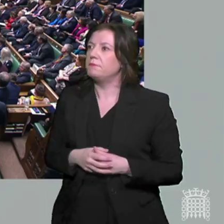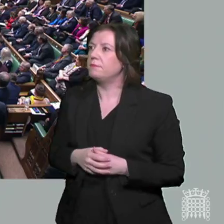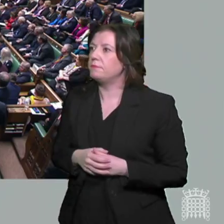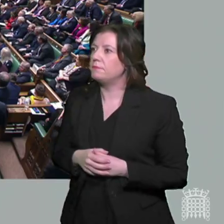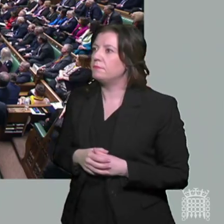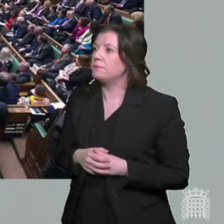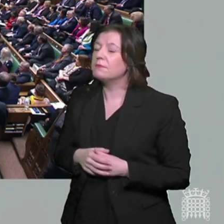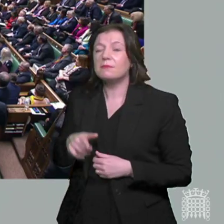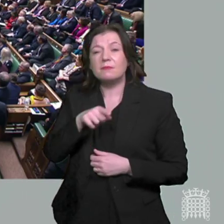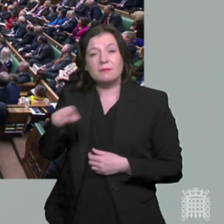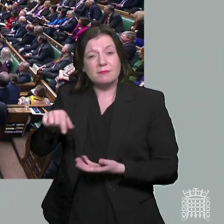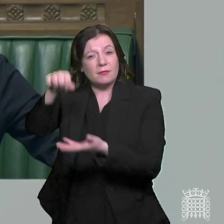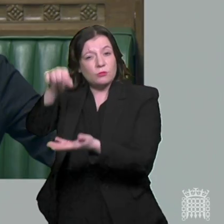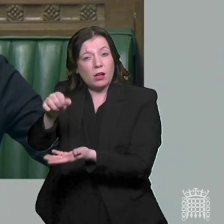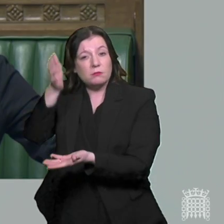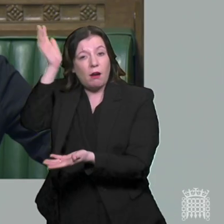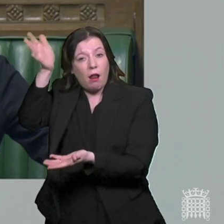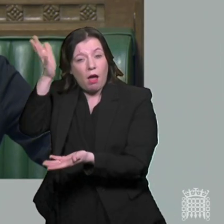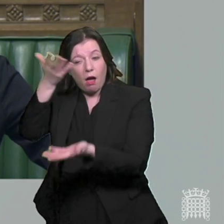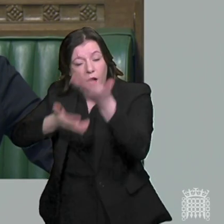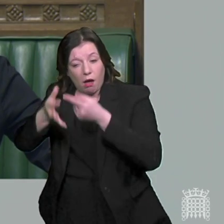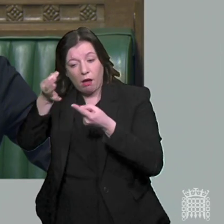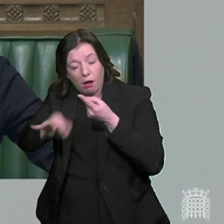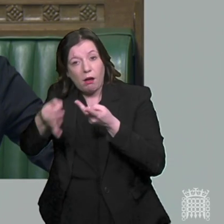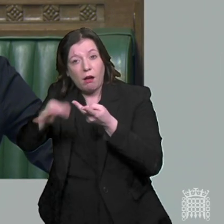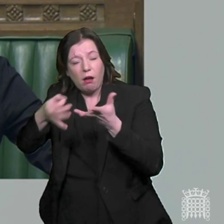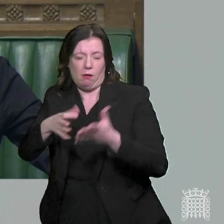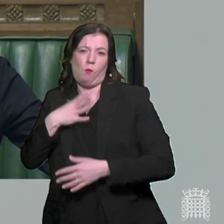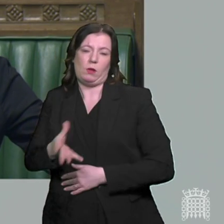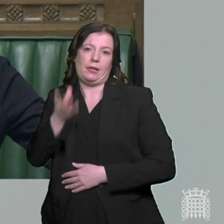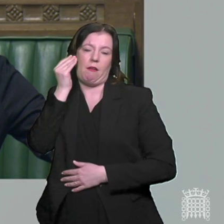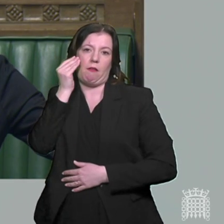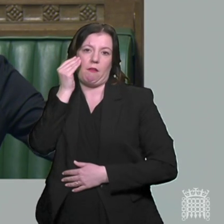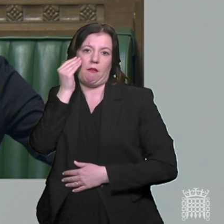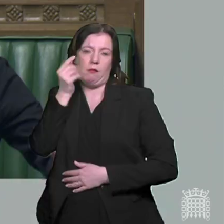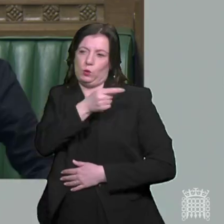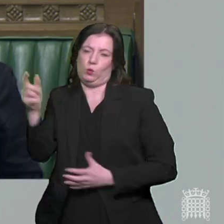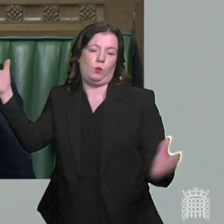Order. We want to hear what the Chancellor of the Exchequer is actually saying.